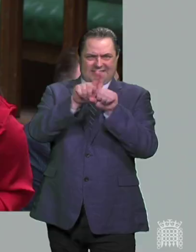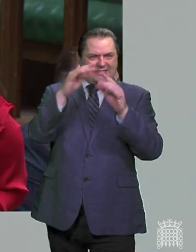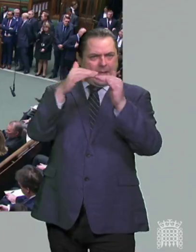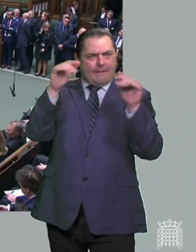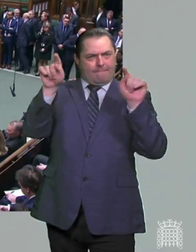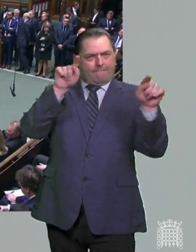as Northern Ireland?